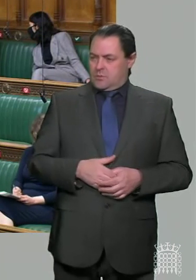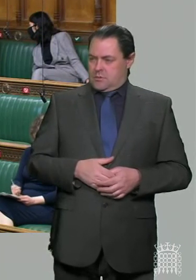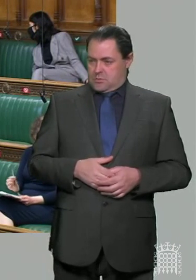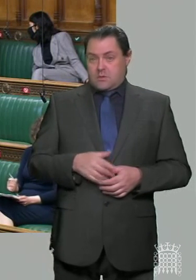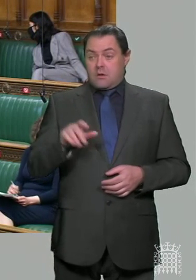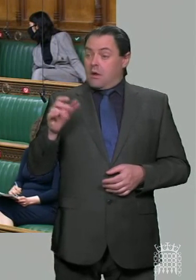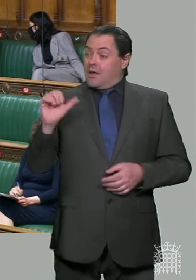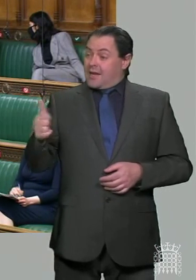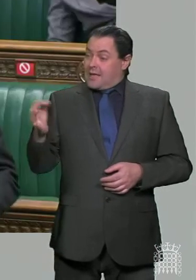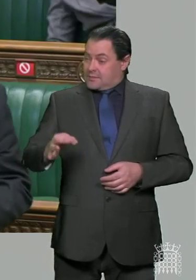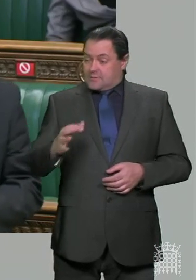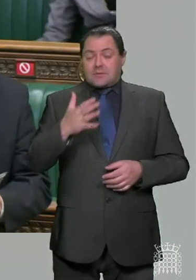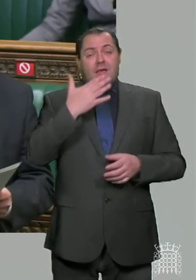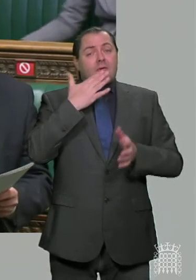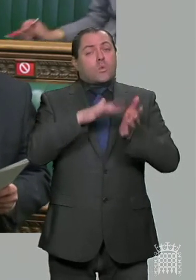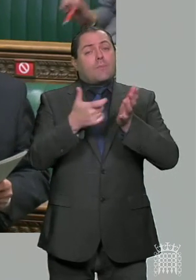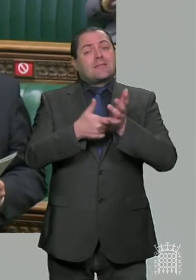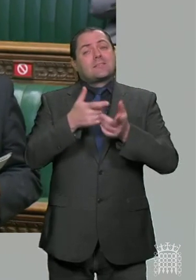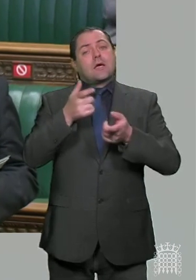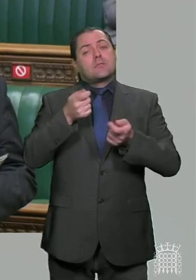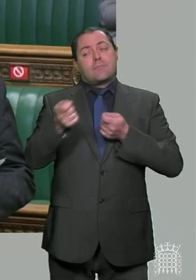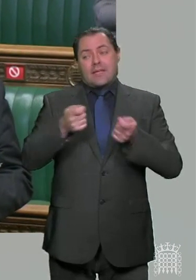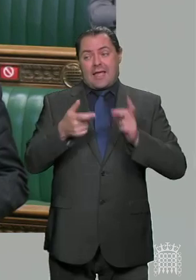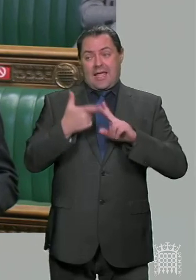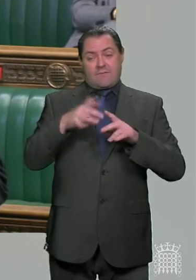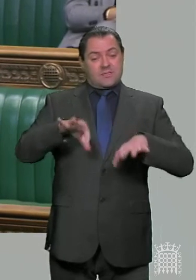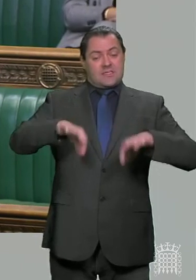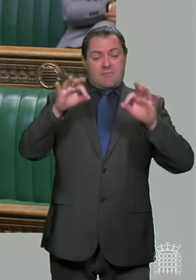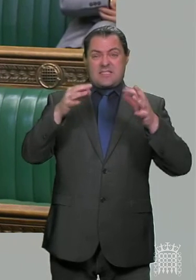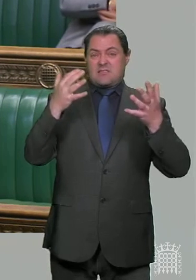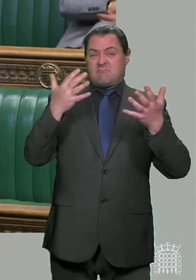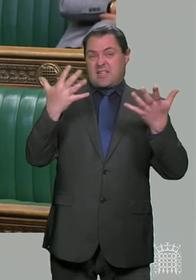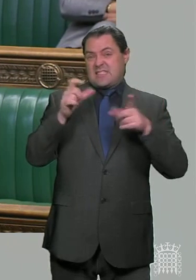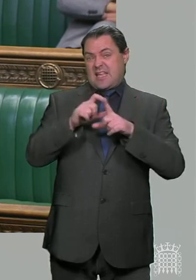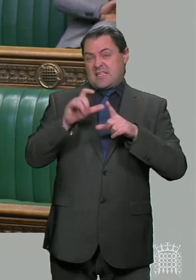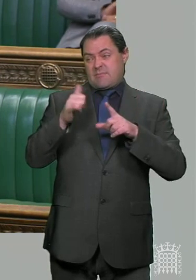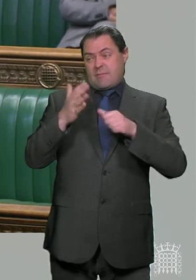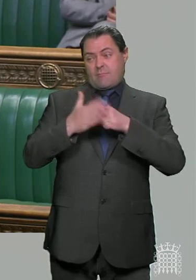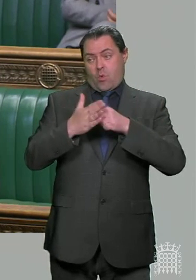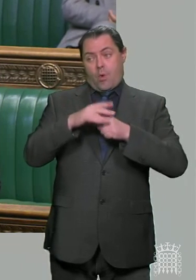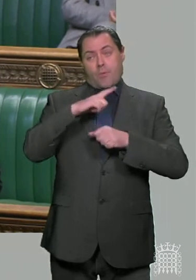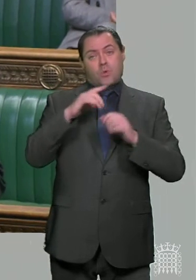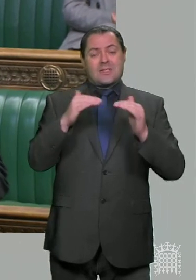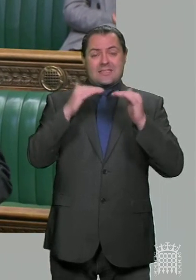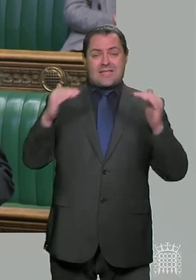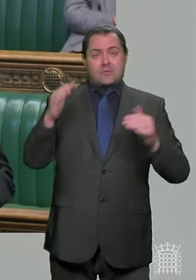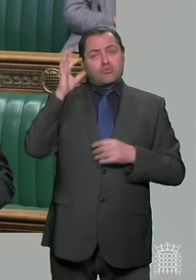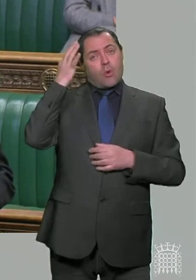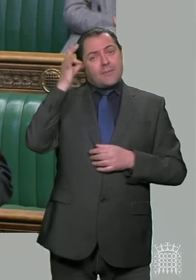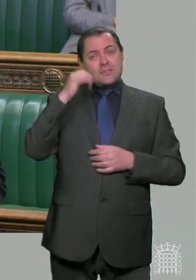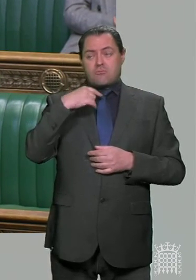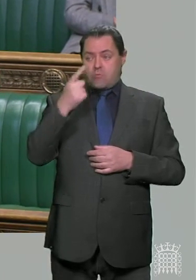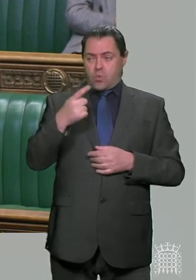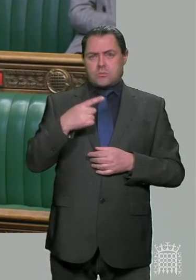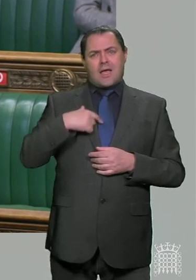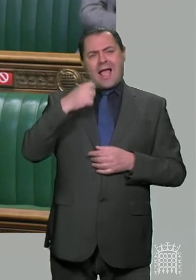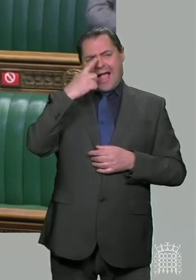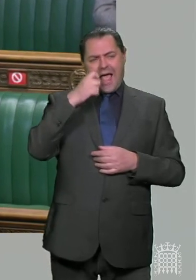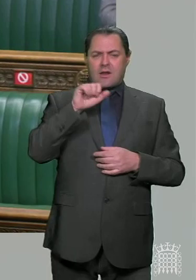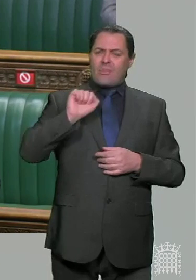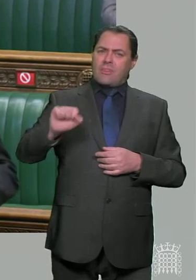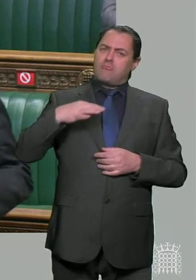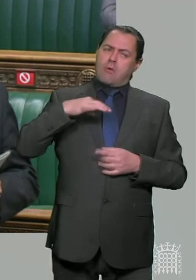When any Member of this House is suspended for 10 days or more because of a Standards Committee report, constituents can then recall that Member.